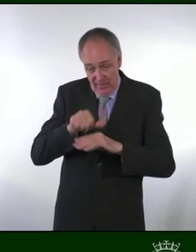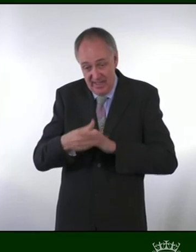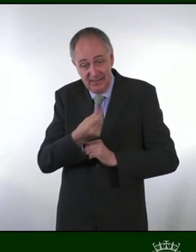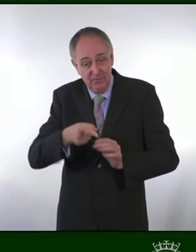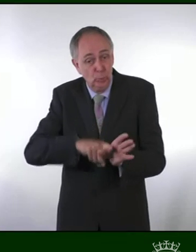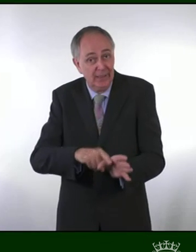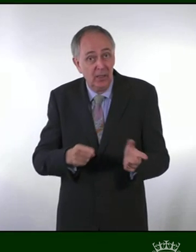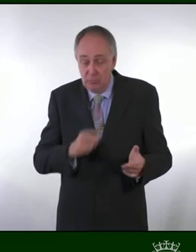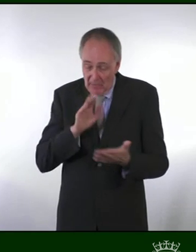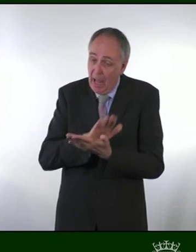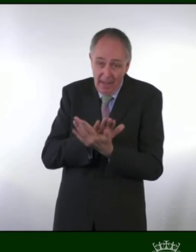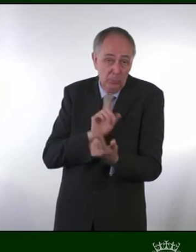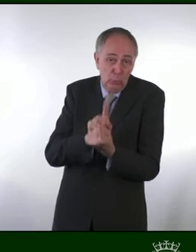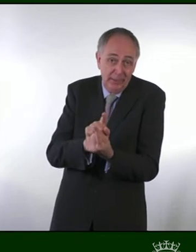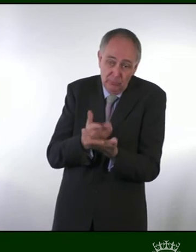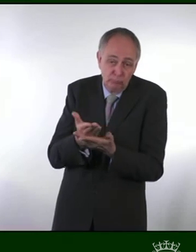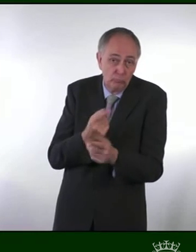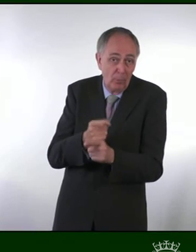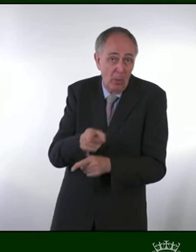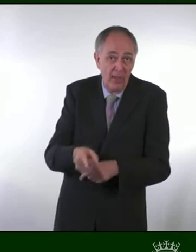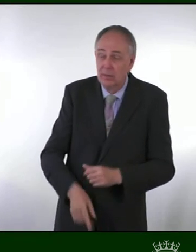I am happy to meet him to discuss it.